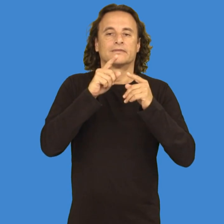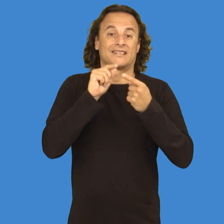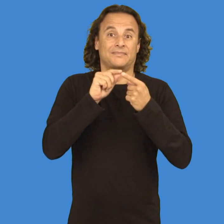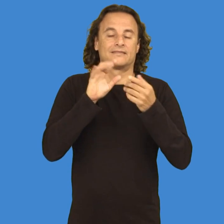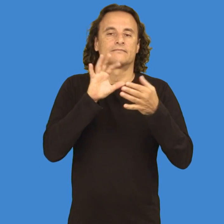diabetes